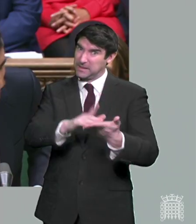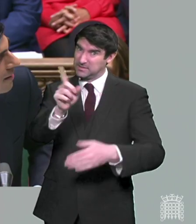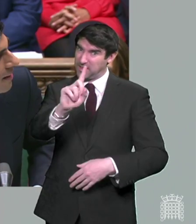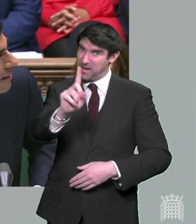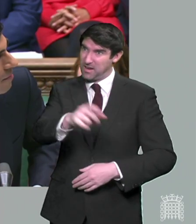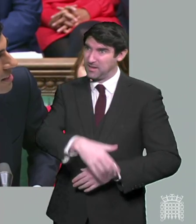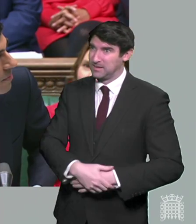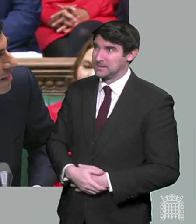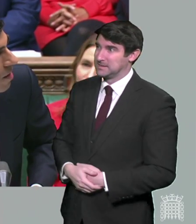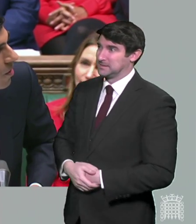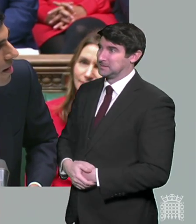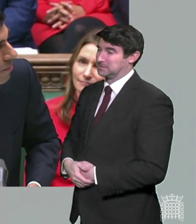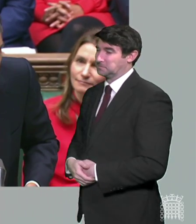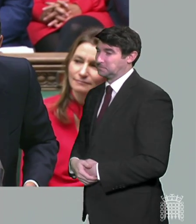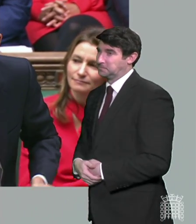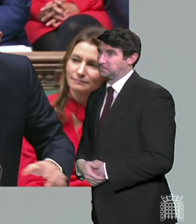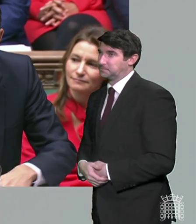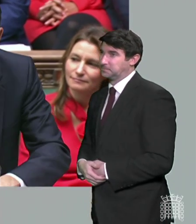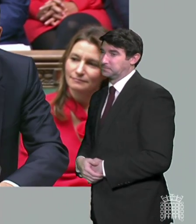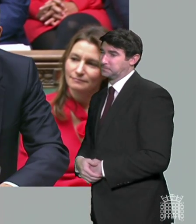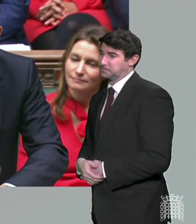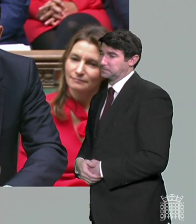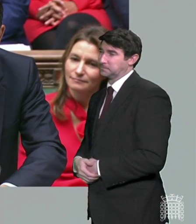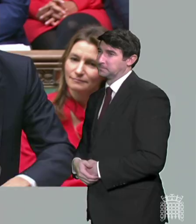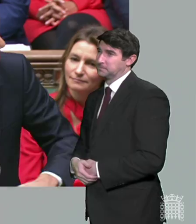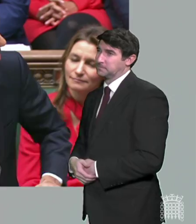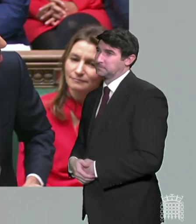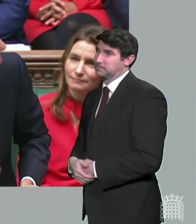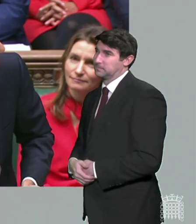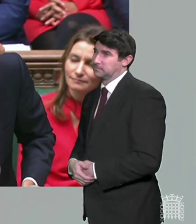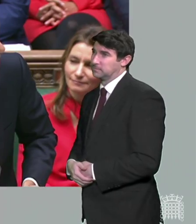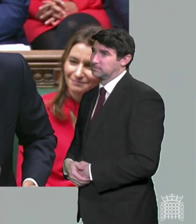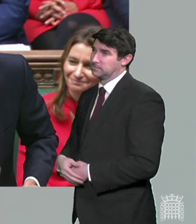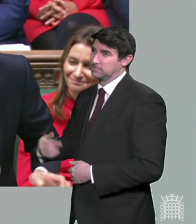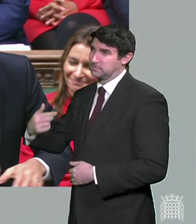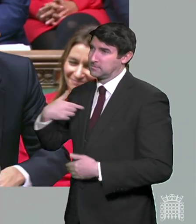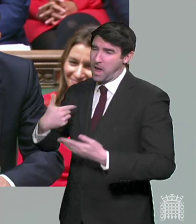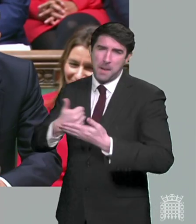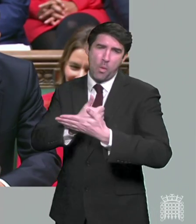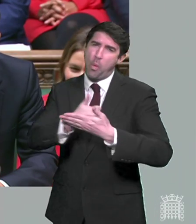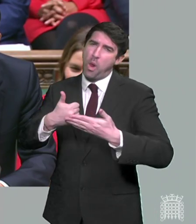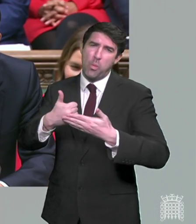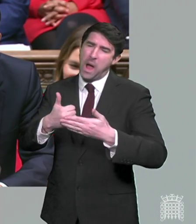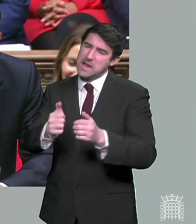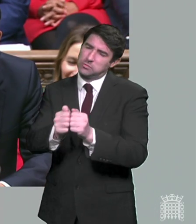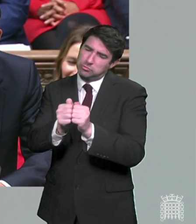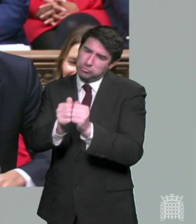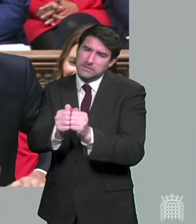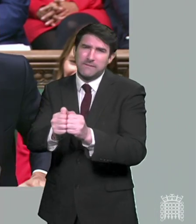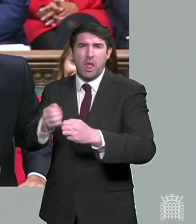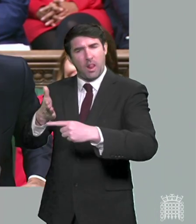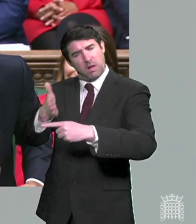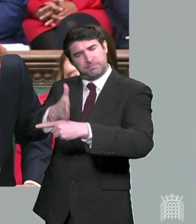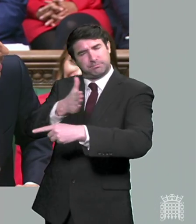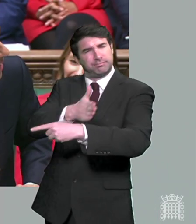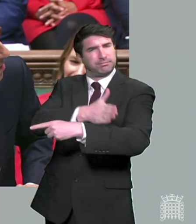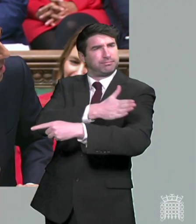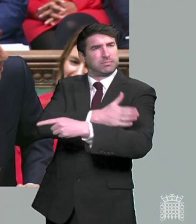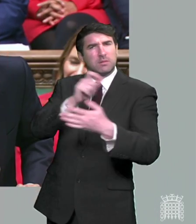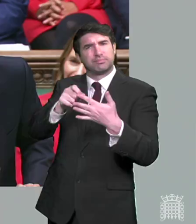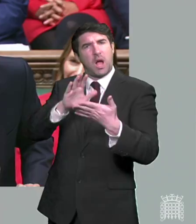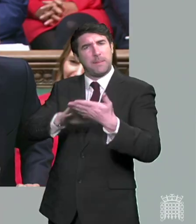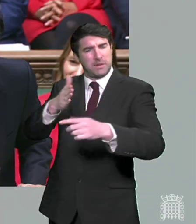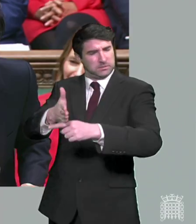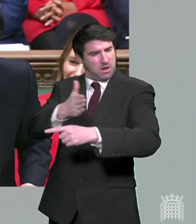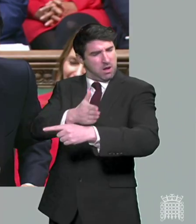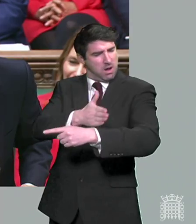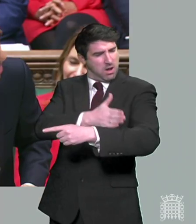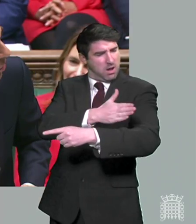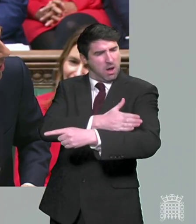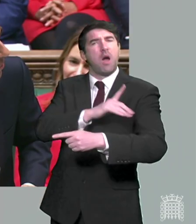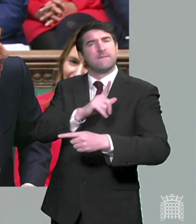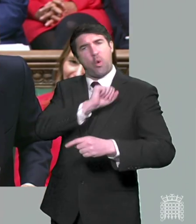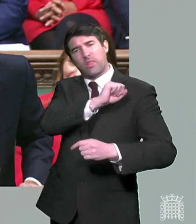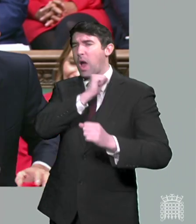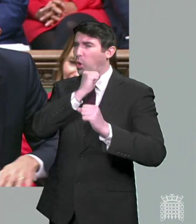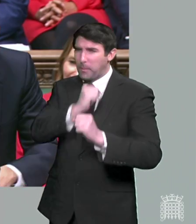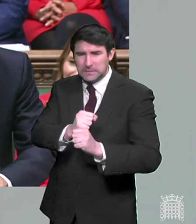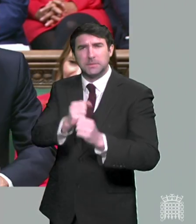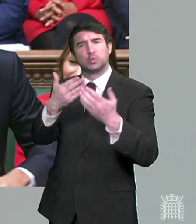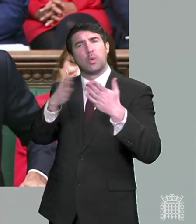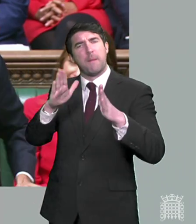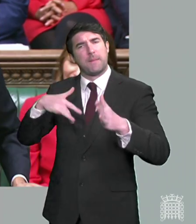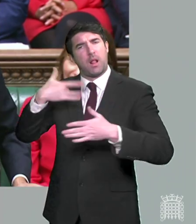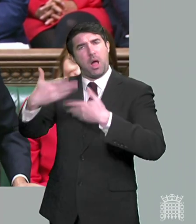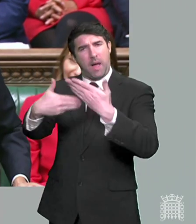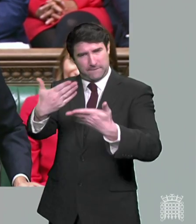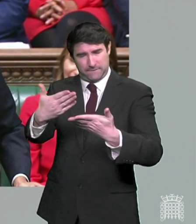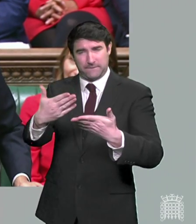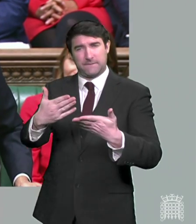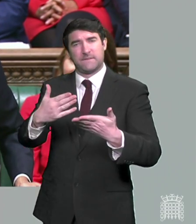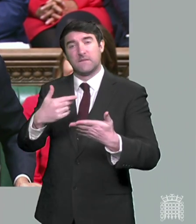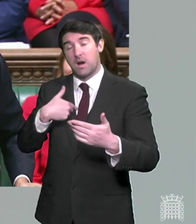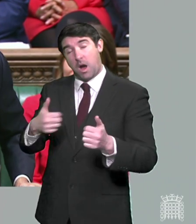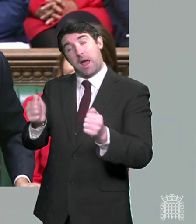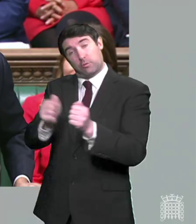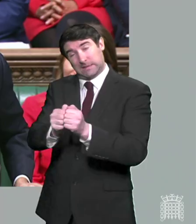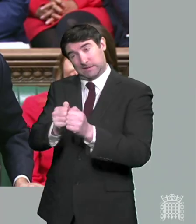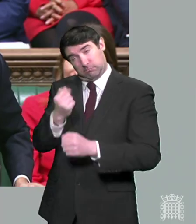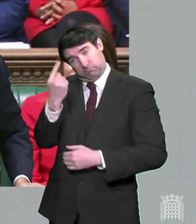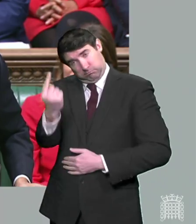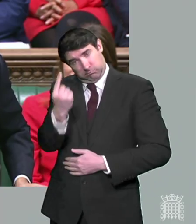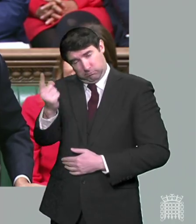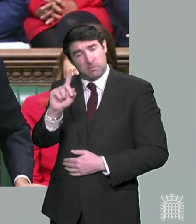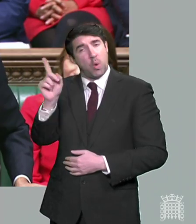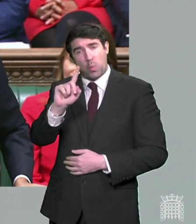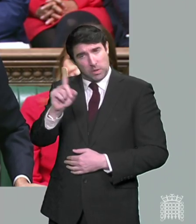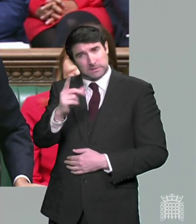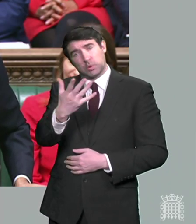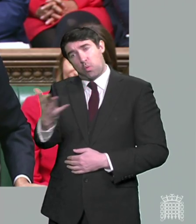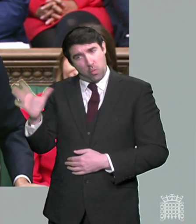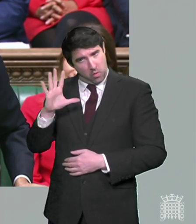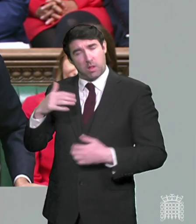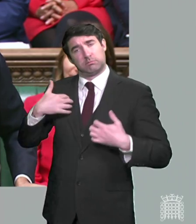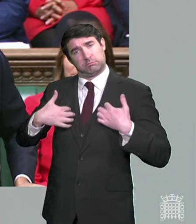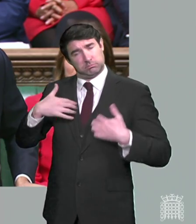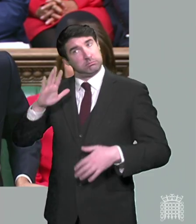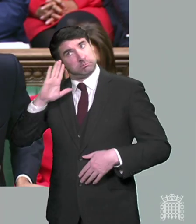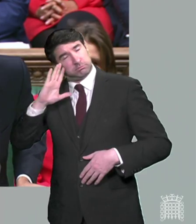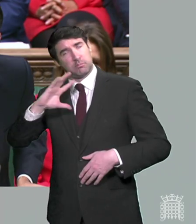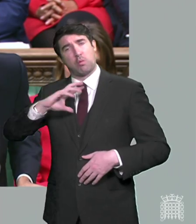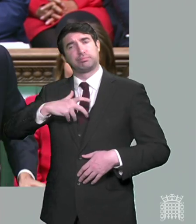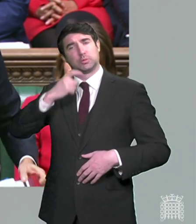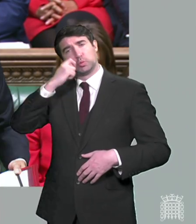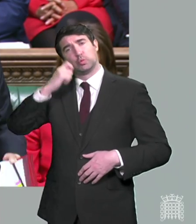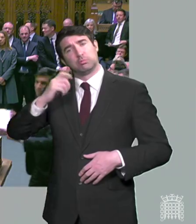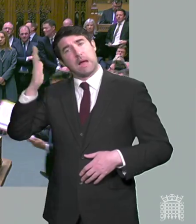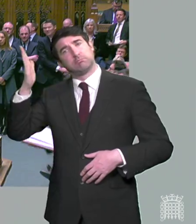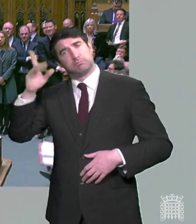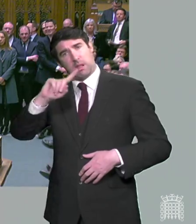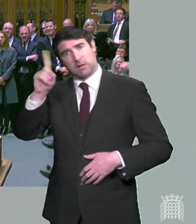I am grateful to all my predecessors for the contribution that they make to public life, and I join the honourable Gentleman in saying that I know the whole House will be looking forward to hearing from President Zelensky at the conclusion of PMQs.